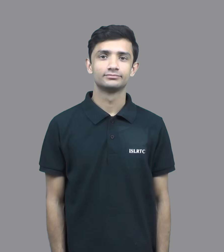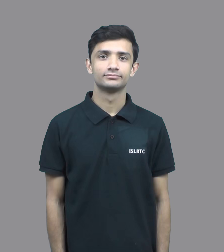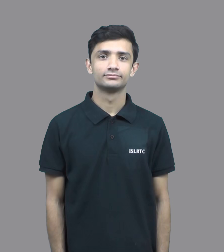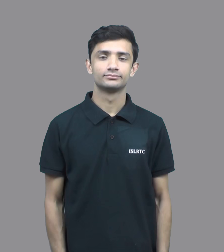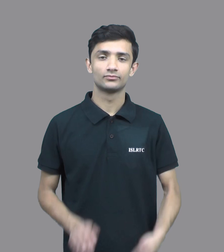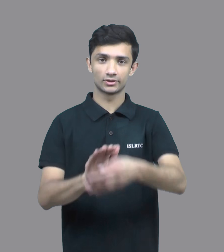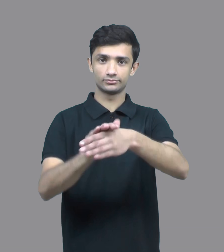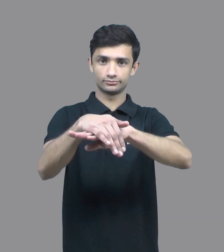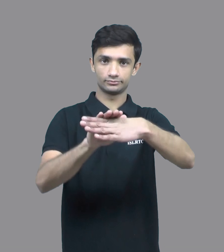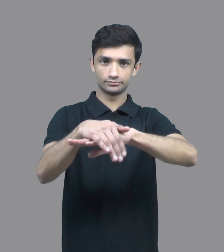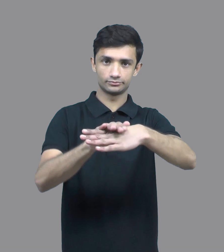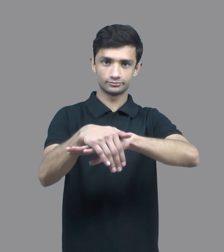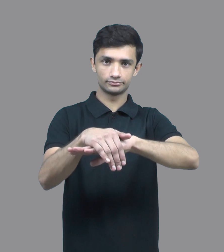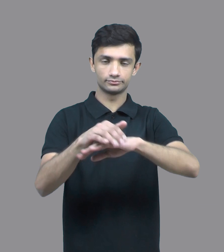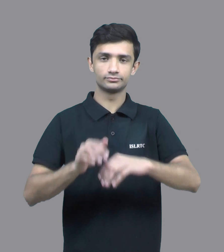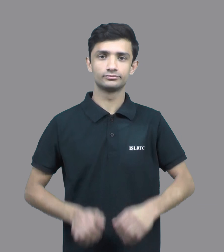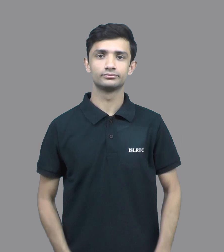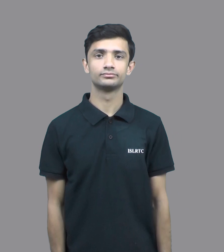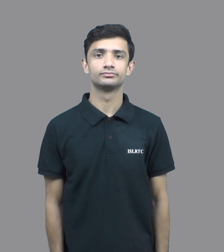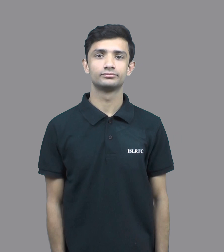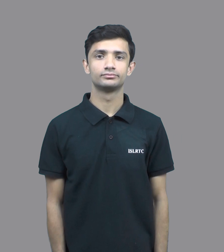Wash (Utensils)